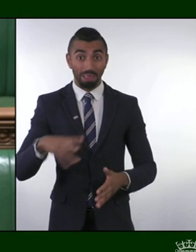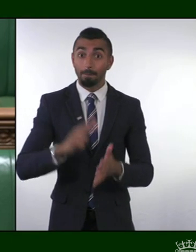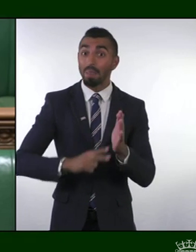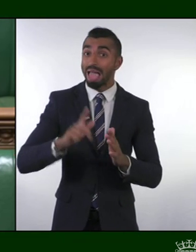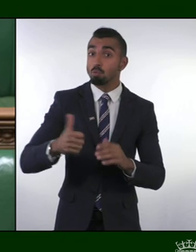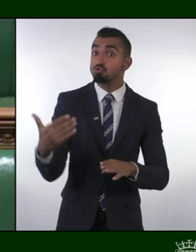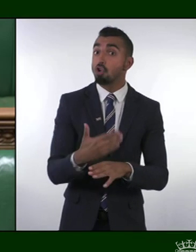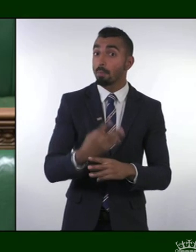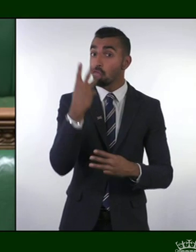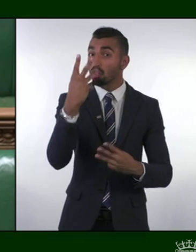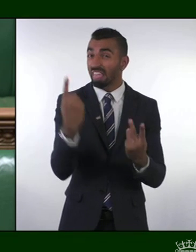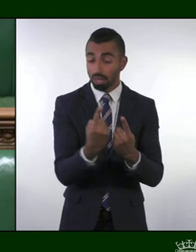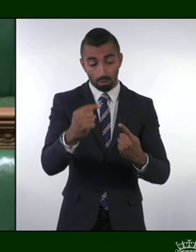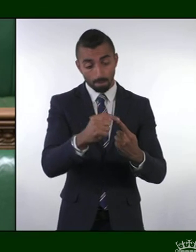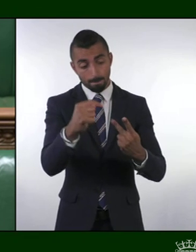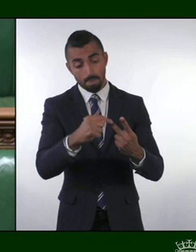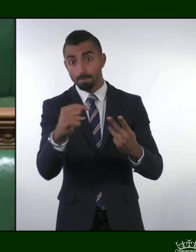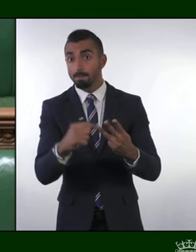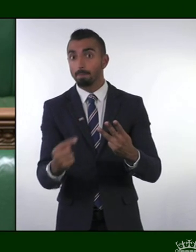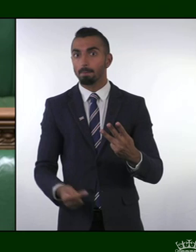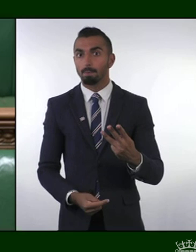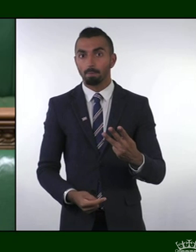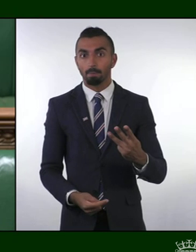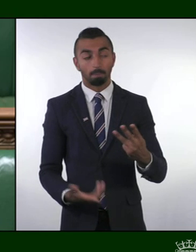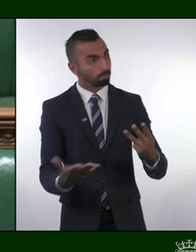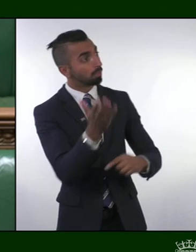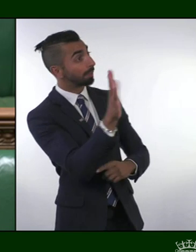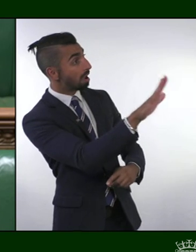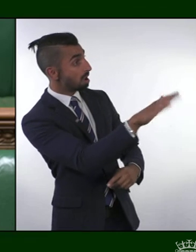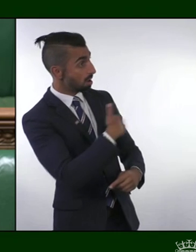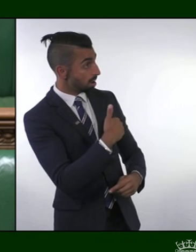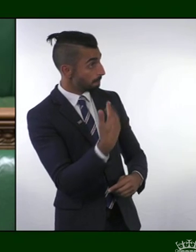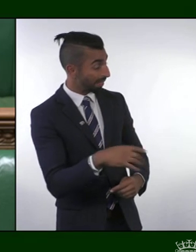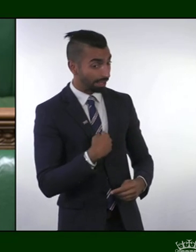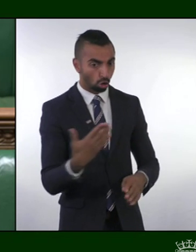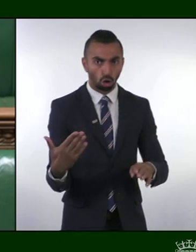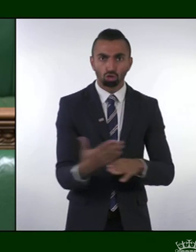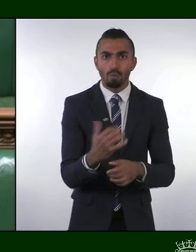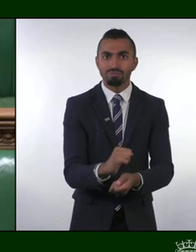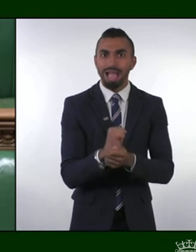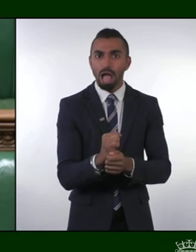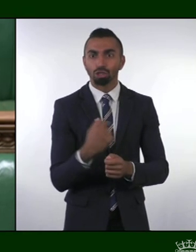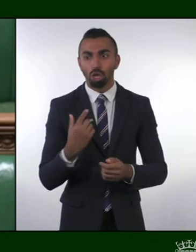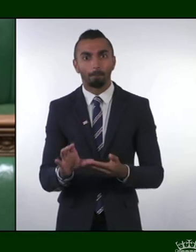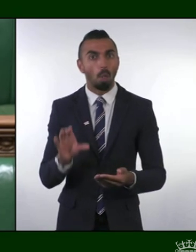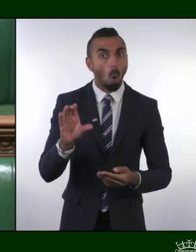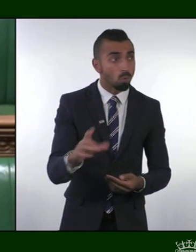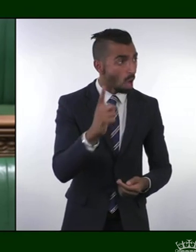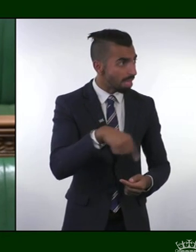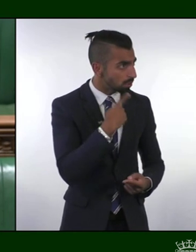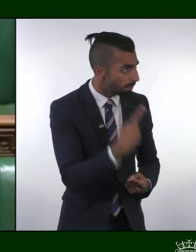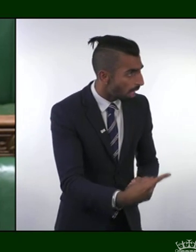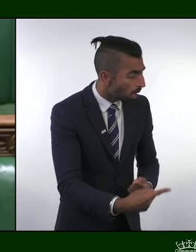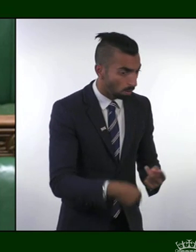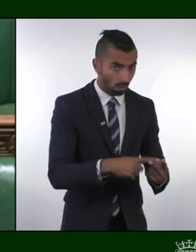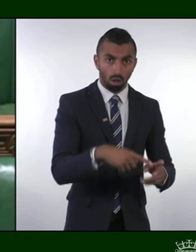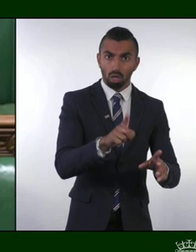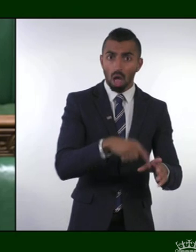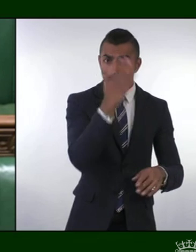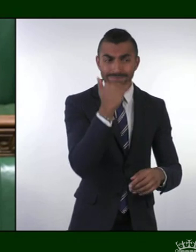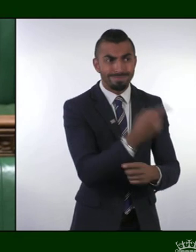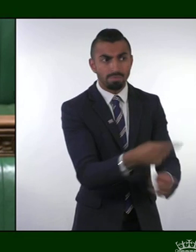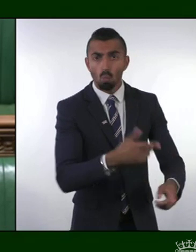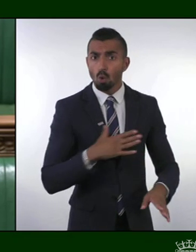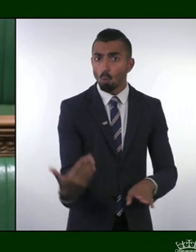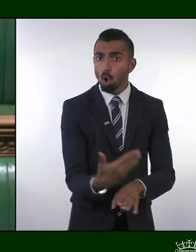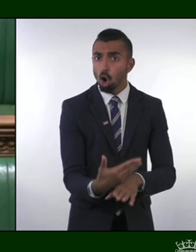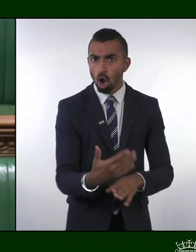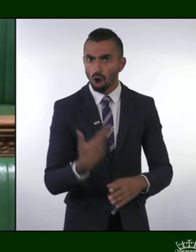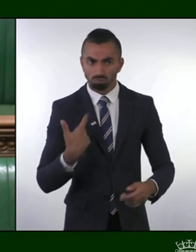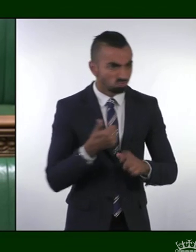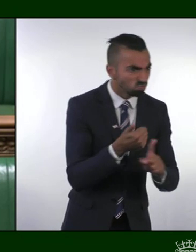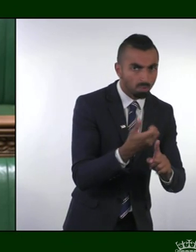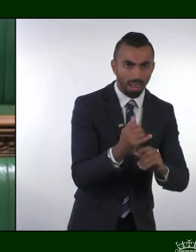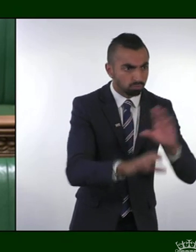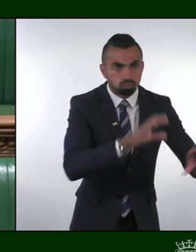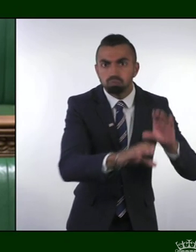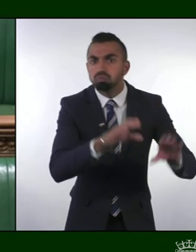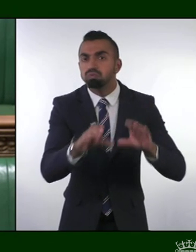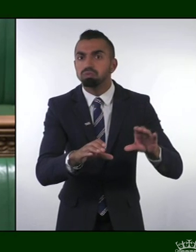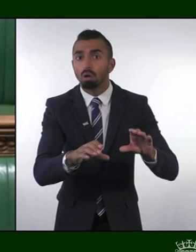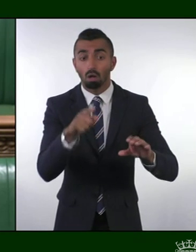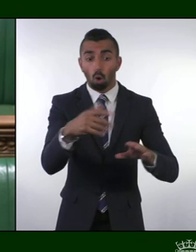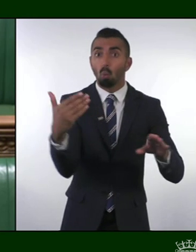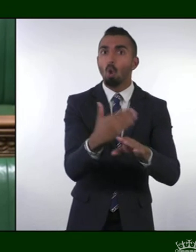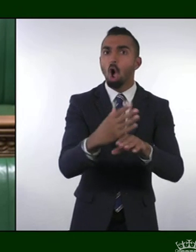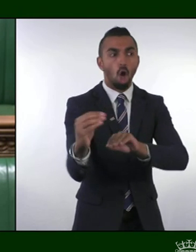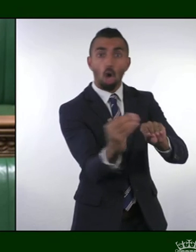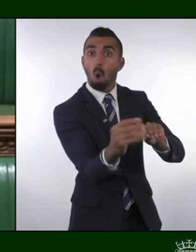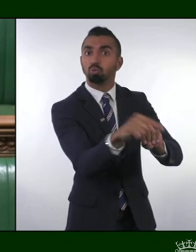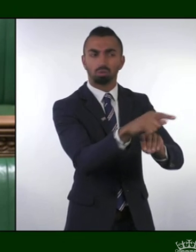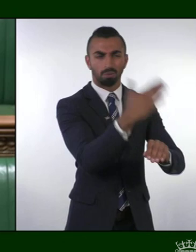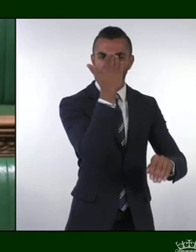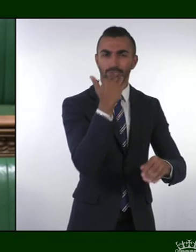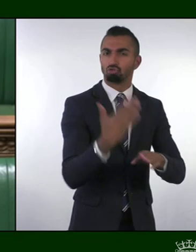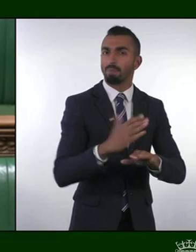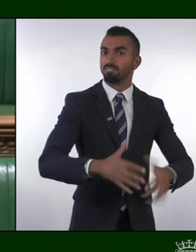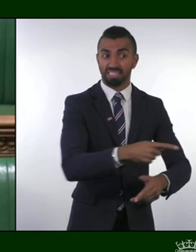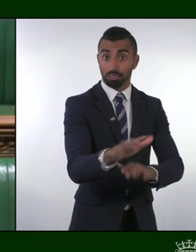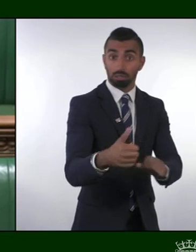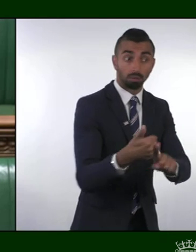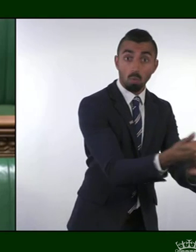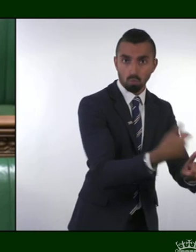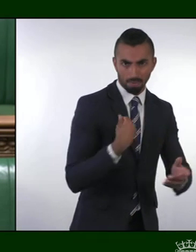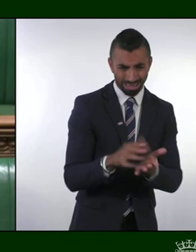A £1,000 job retention bonus; new, high-quality jobs for hundreds of thousands of young kick-starters; £1 billion to double the number of work coaches and support the unemployed; more apprenticeships,